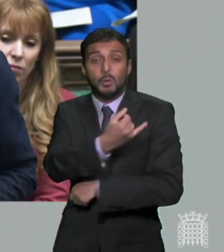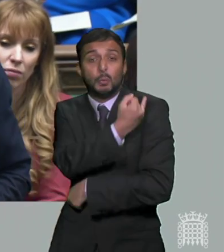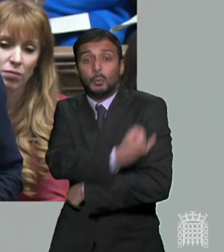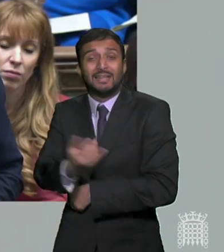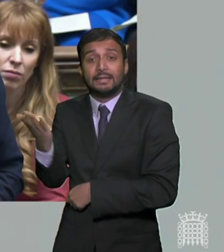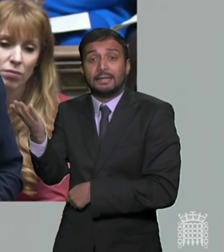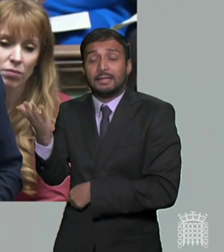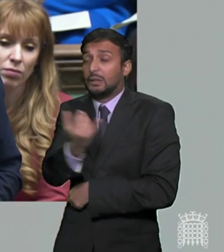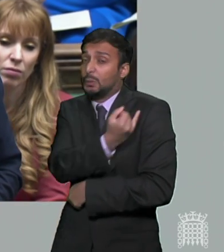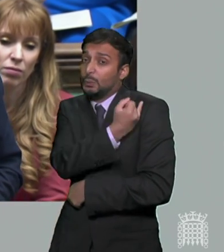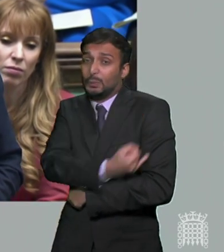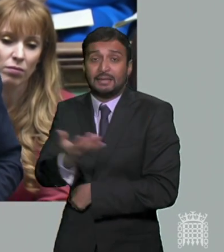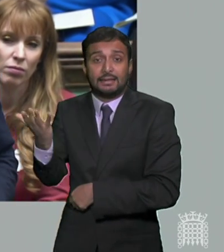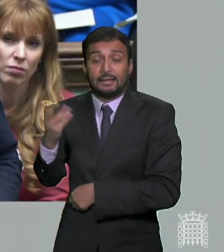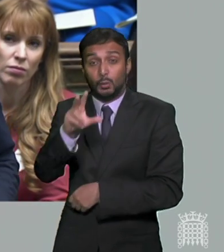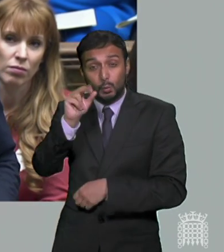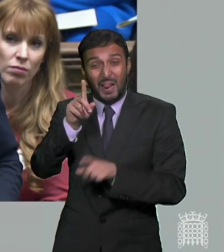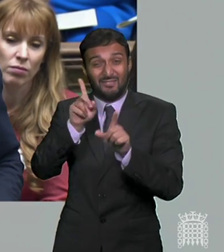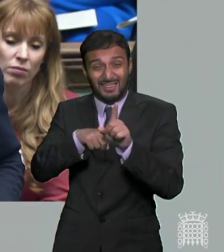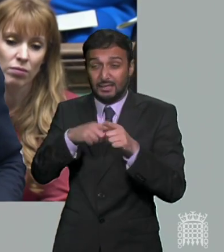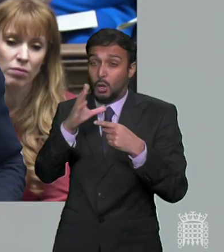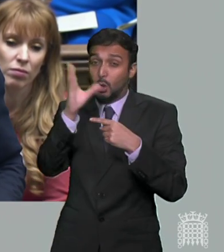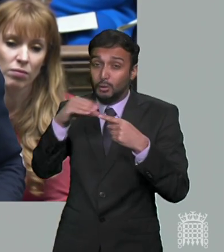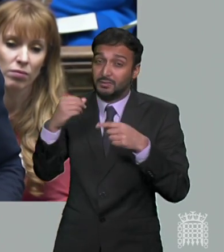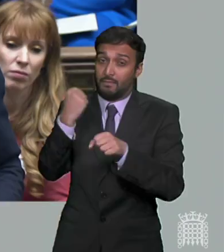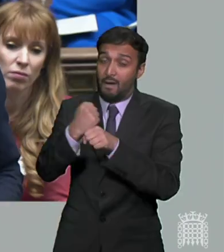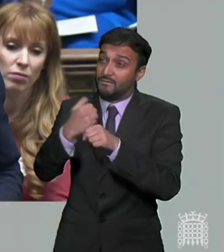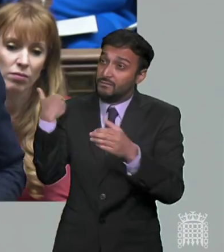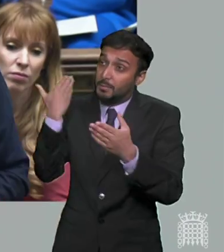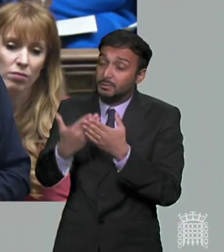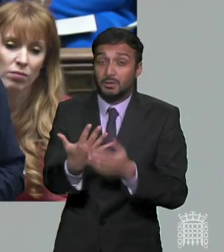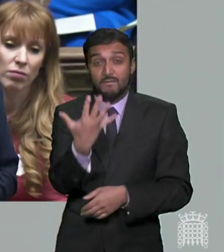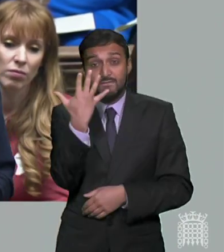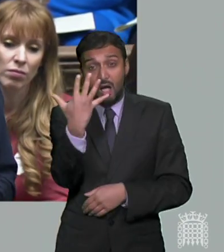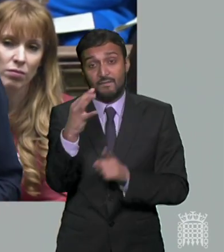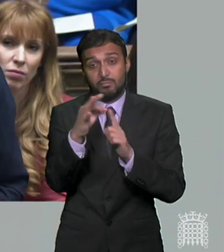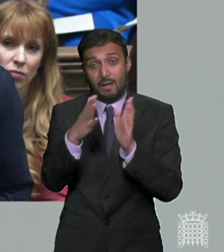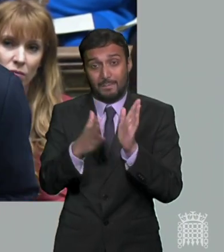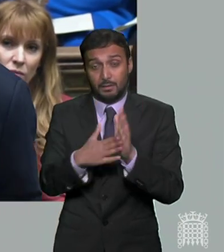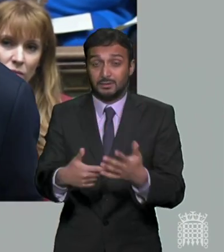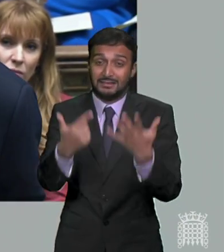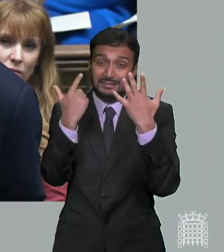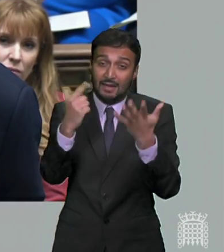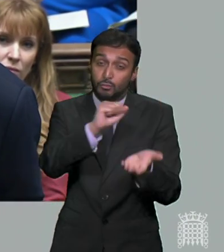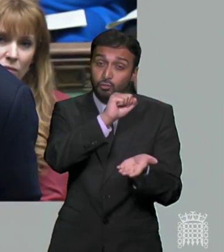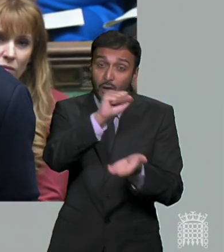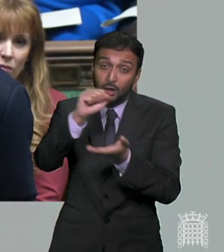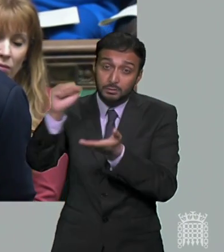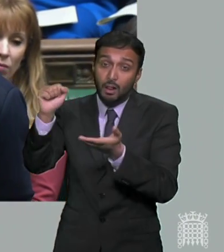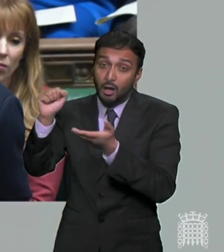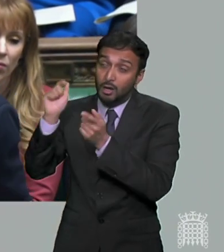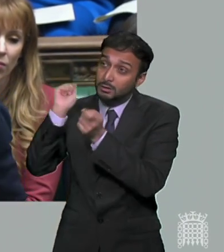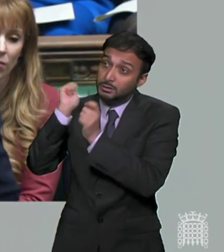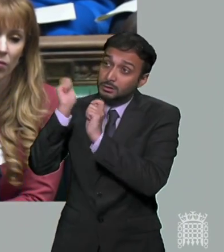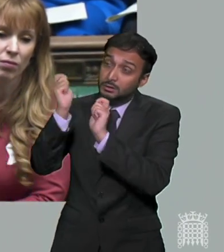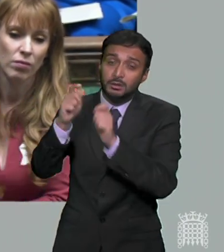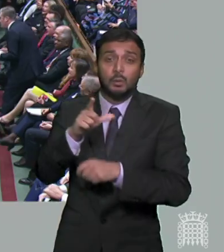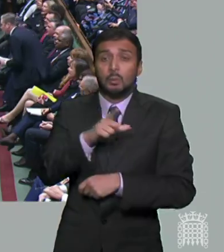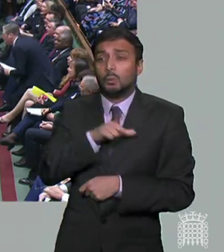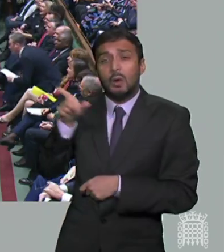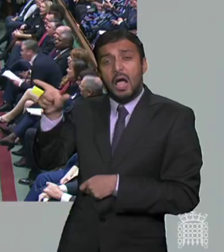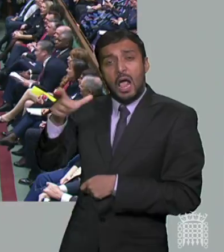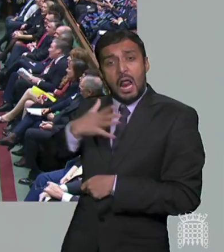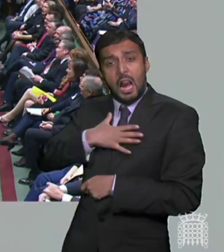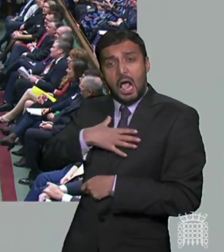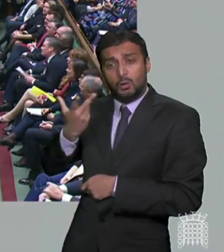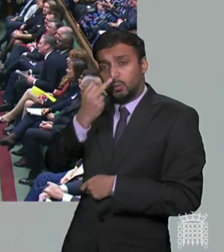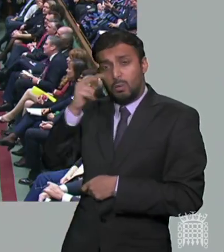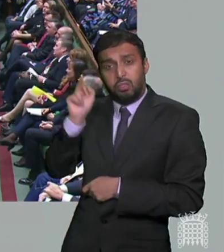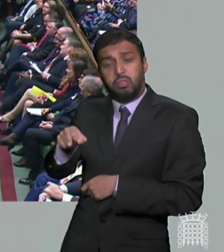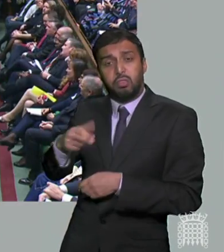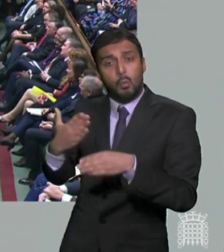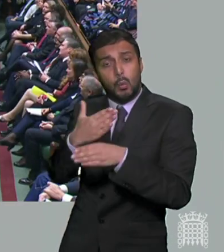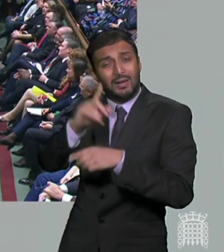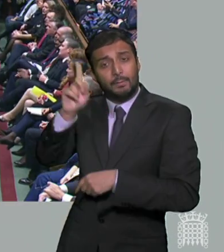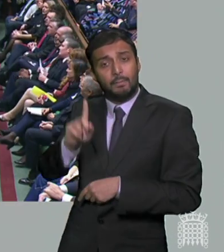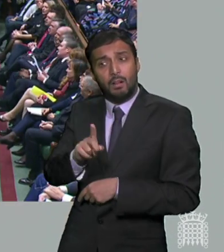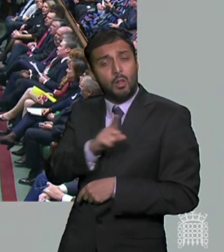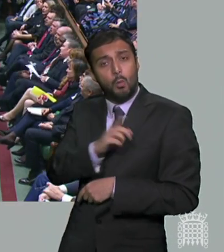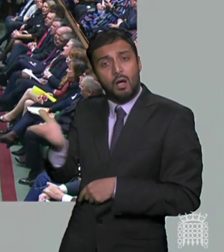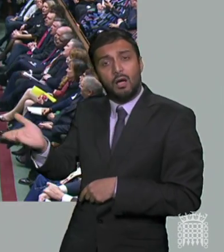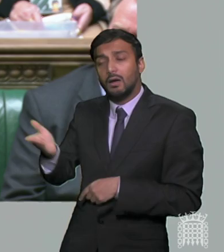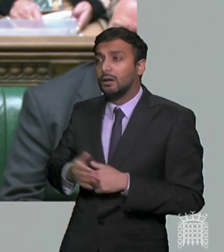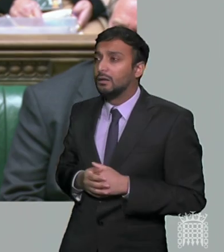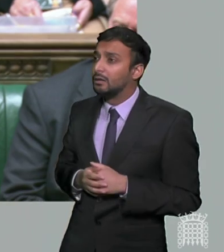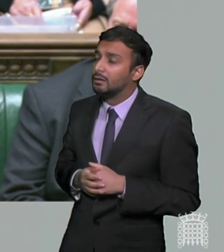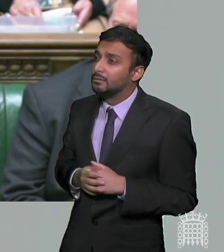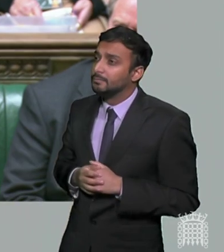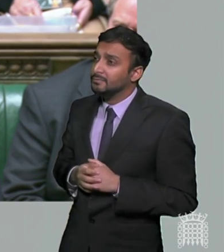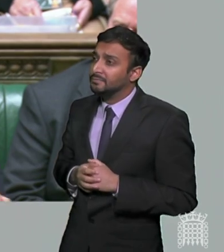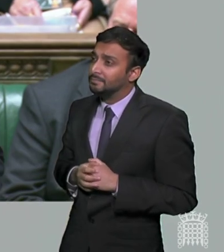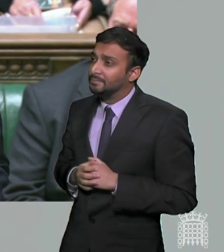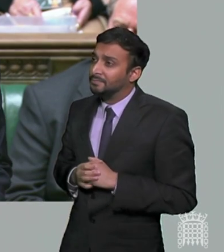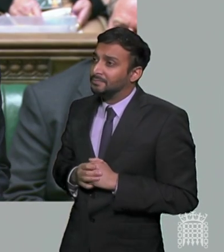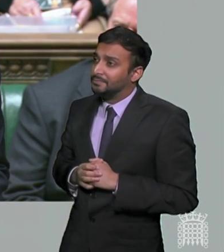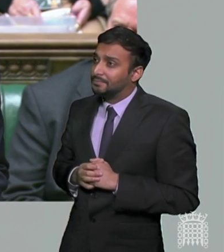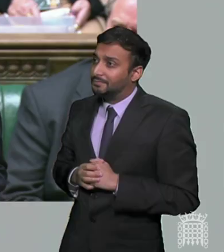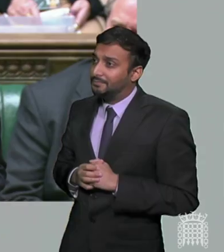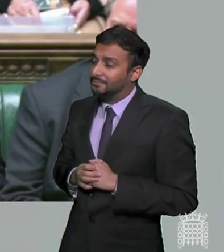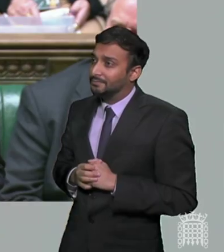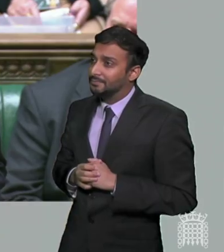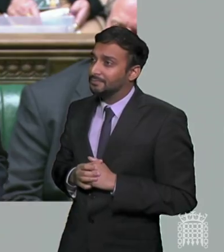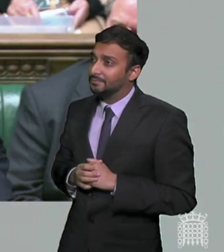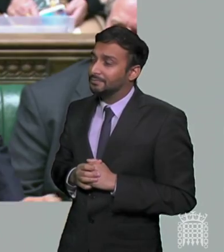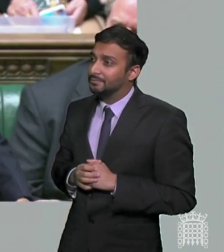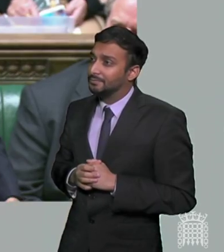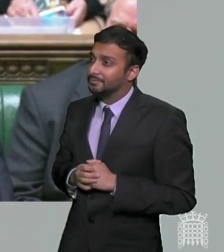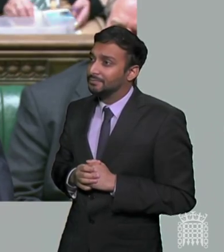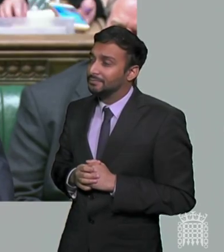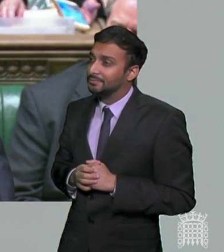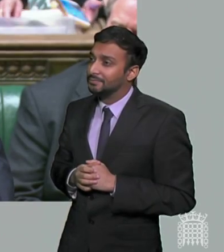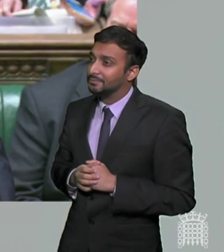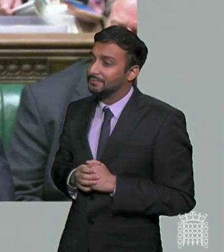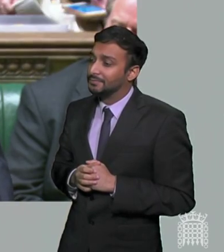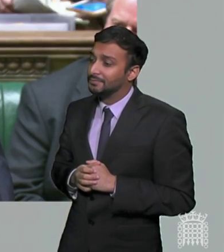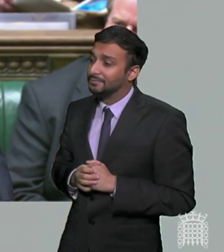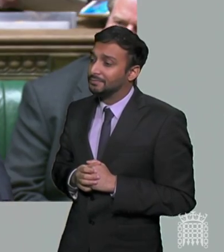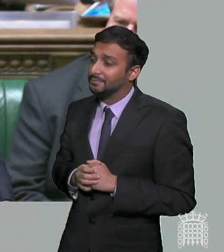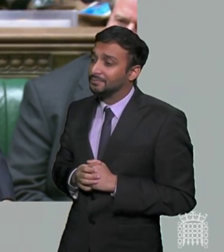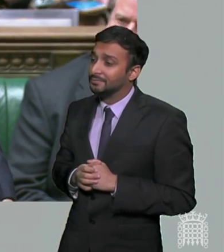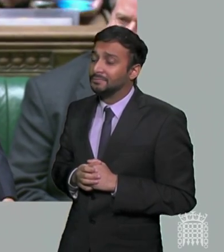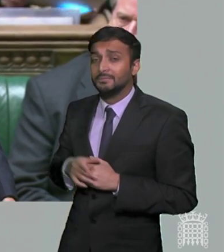Twelve long years of Tory Government, five Prime Ministers, seven Chancellors—why do they always clobber working people?